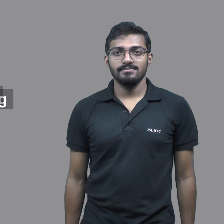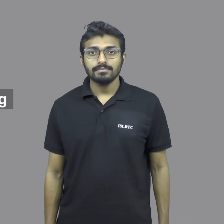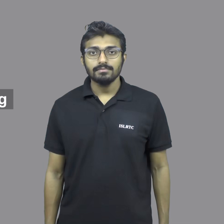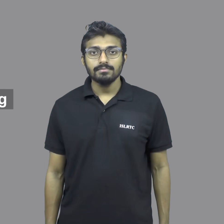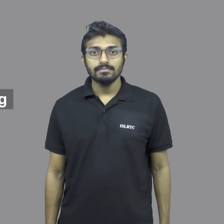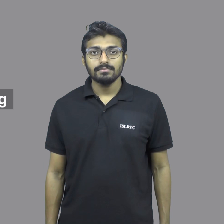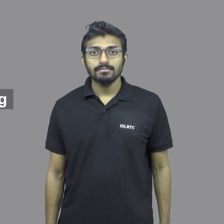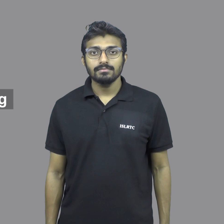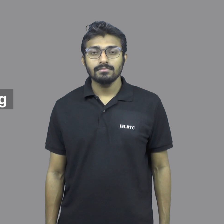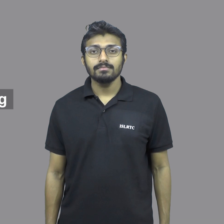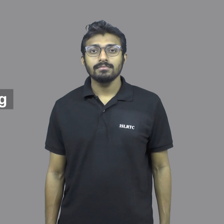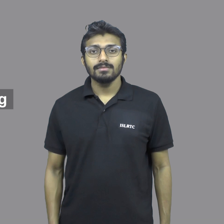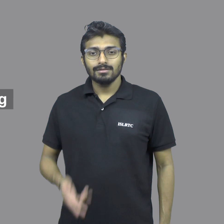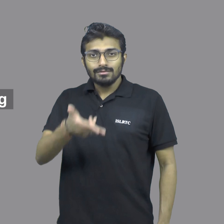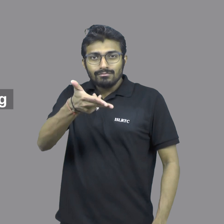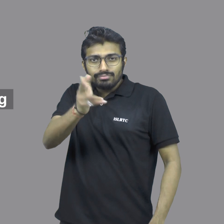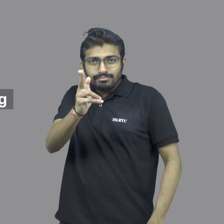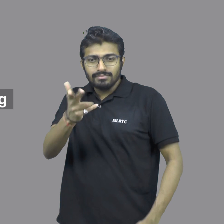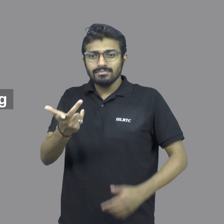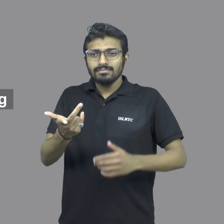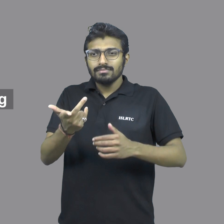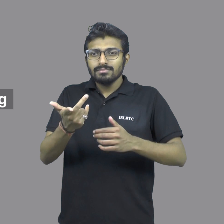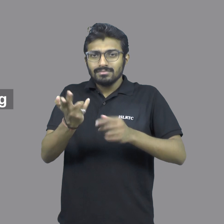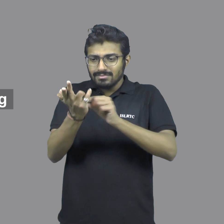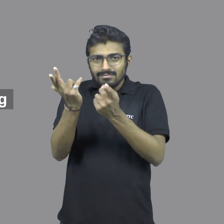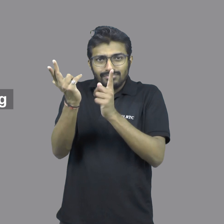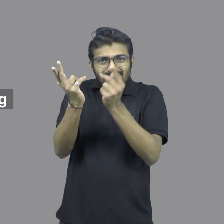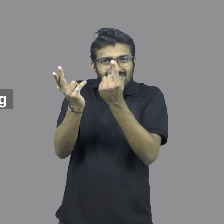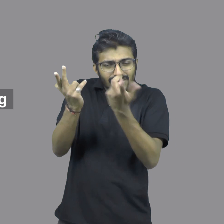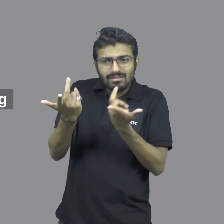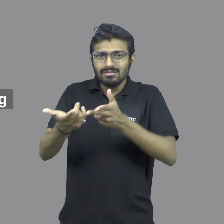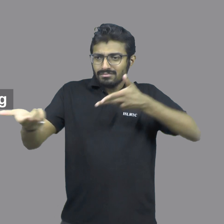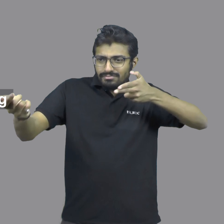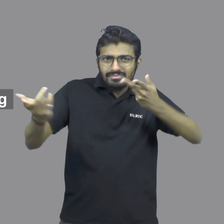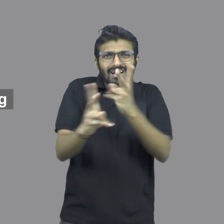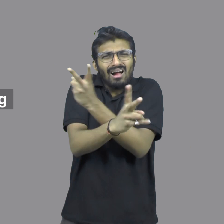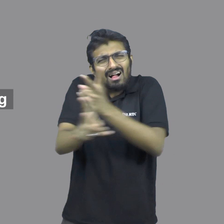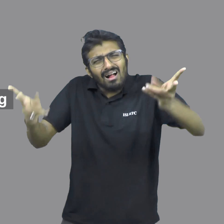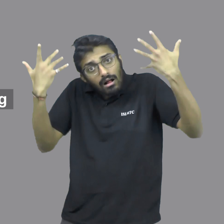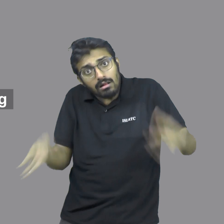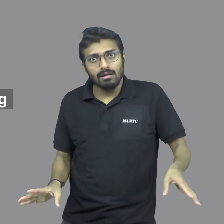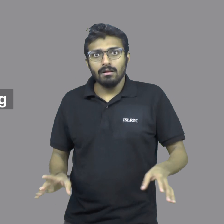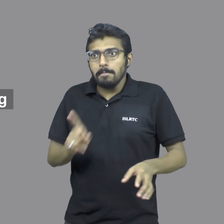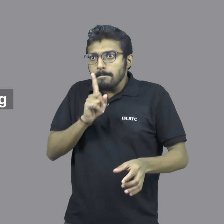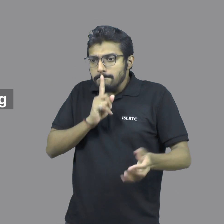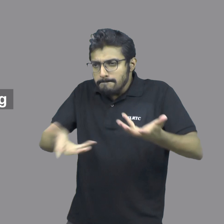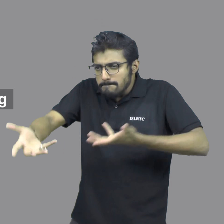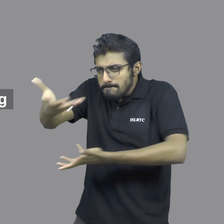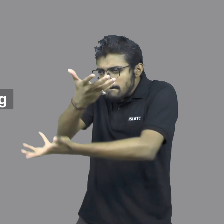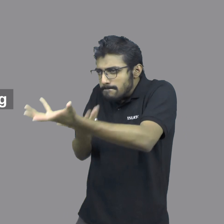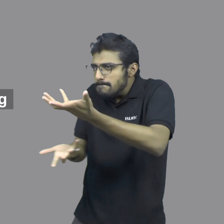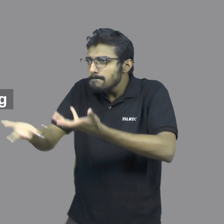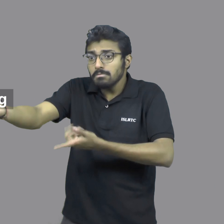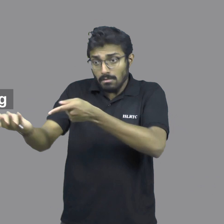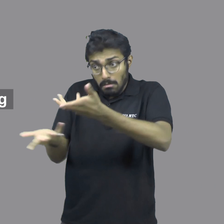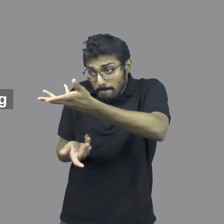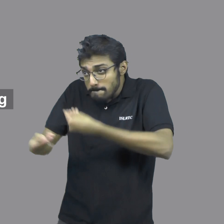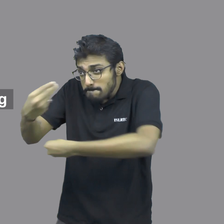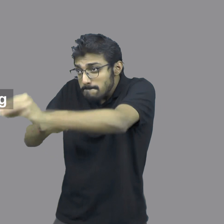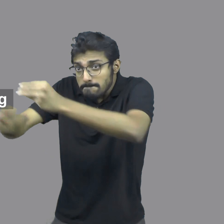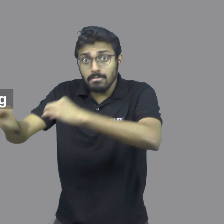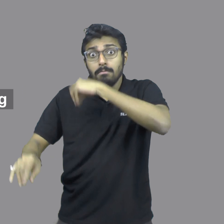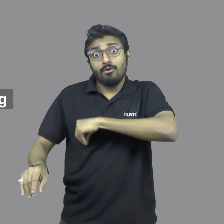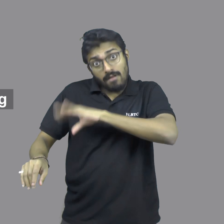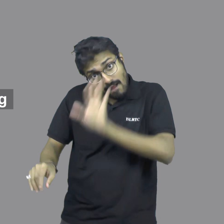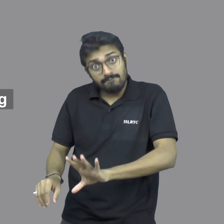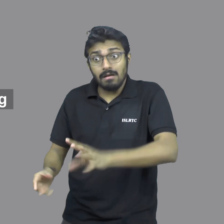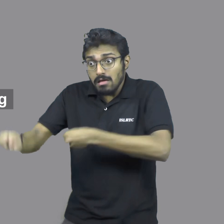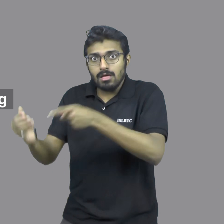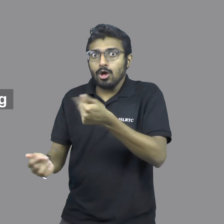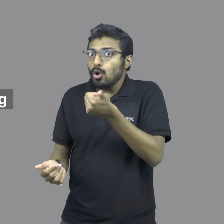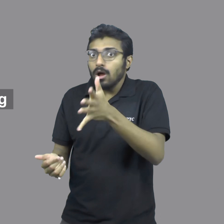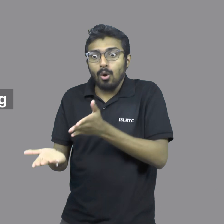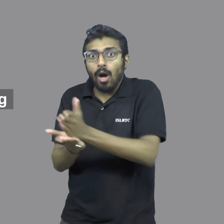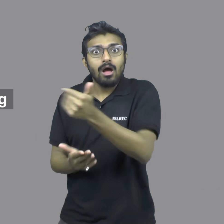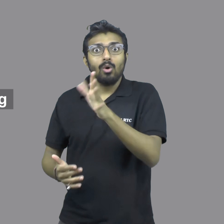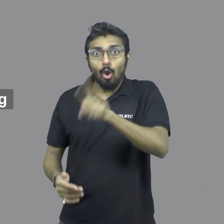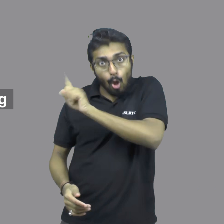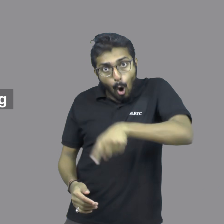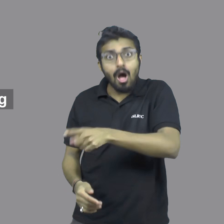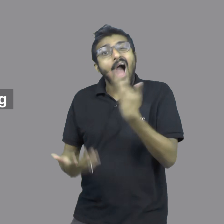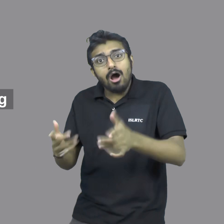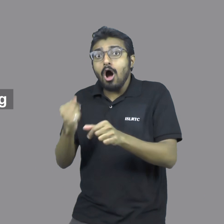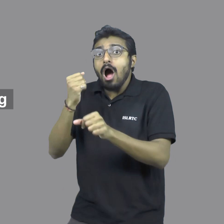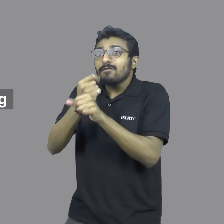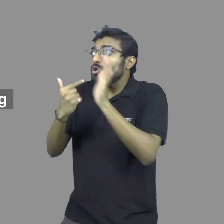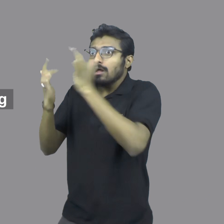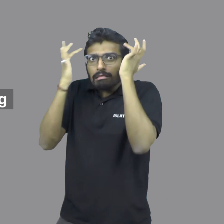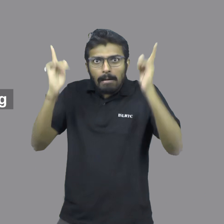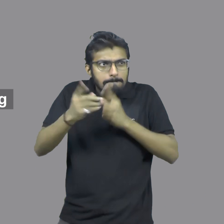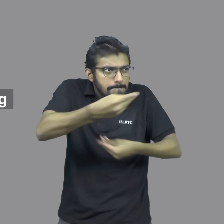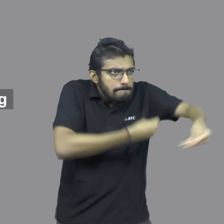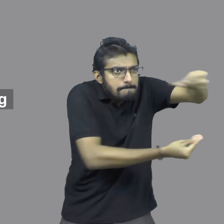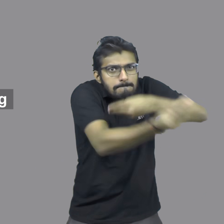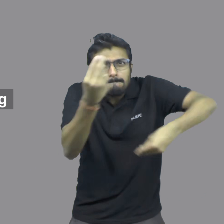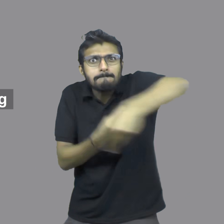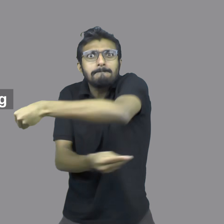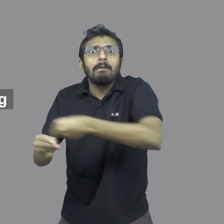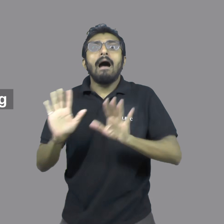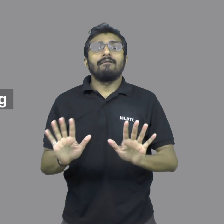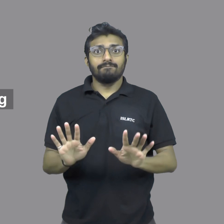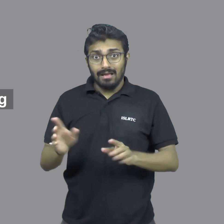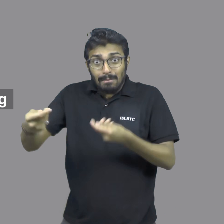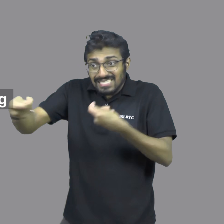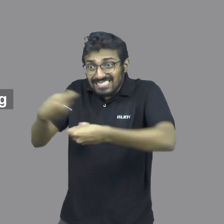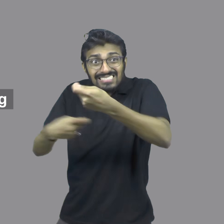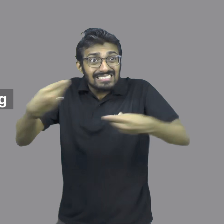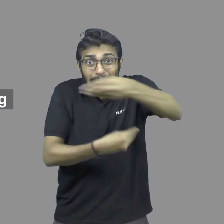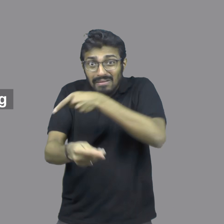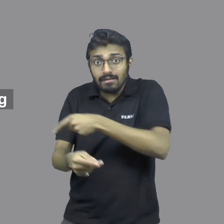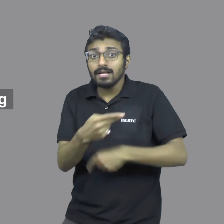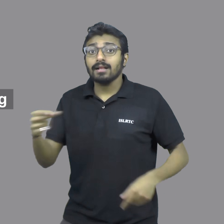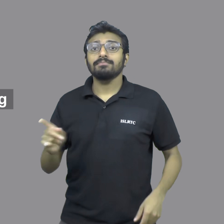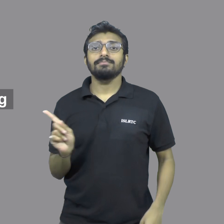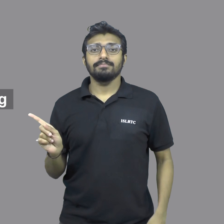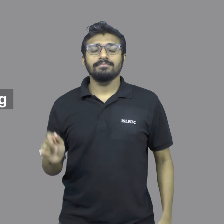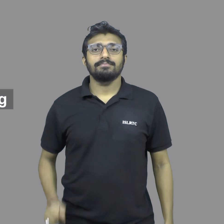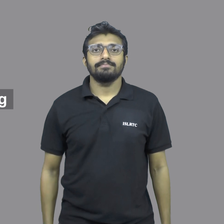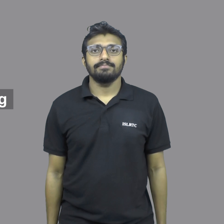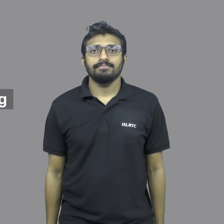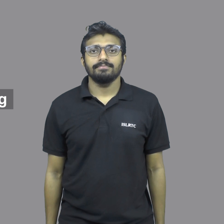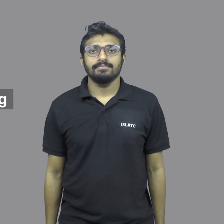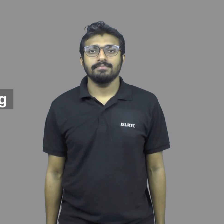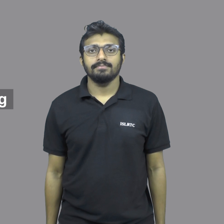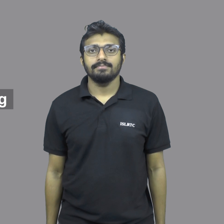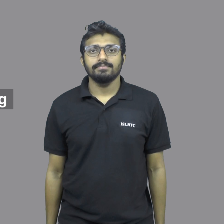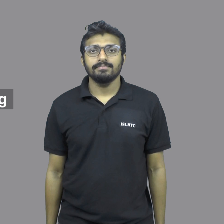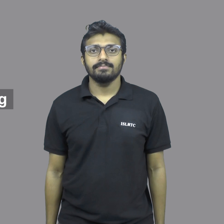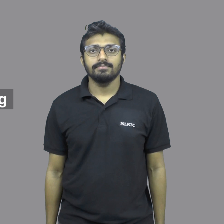Arms Trafficking